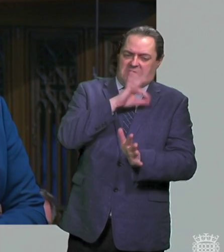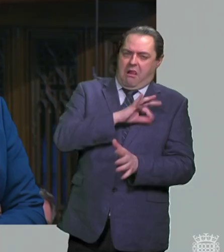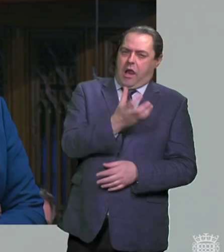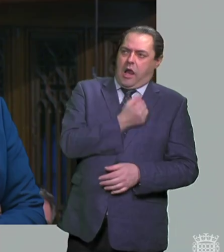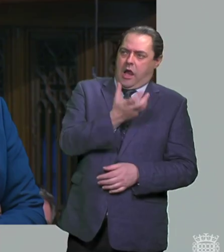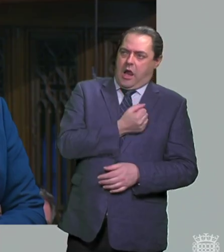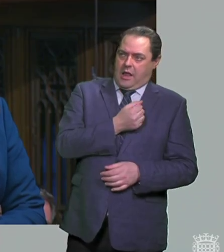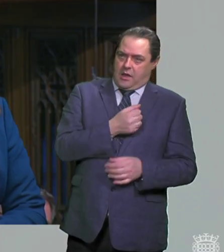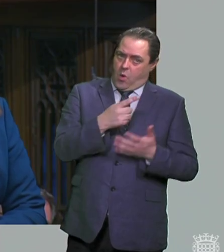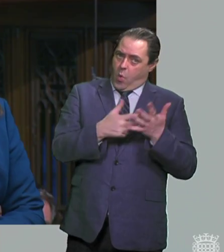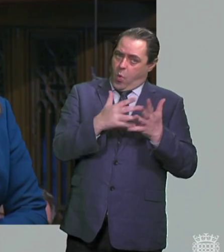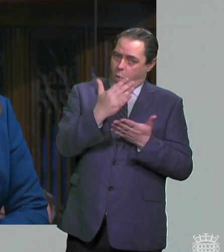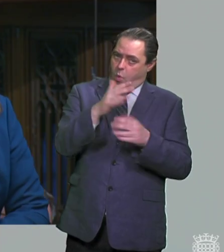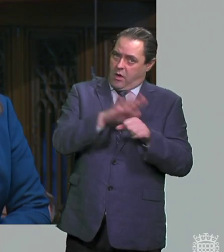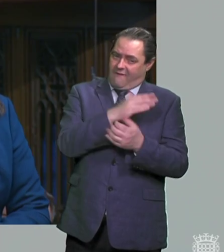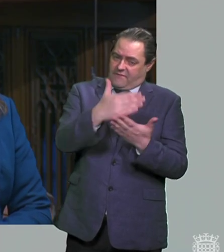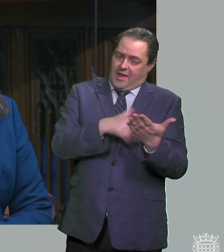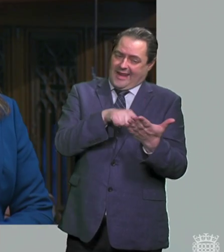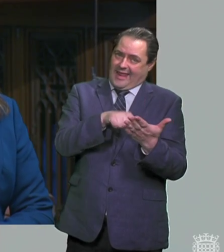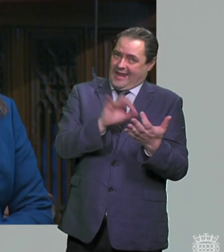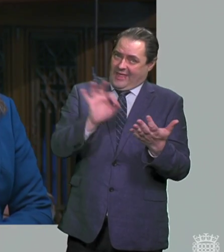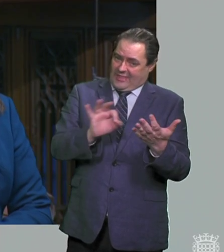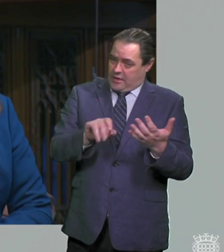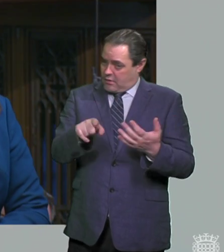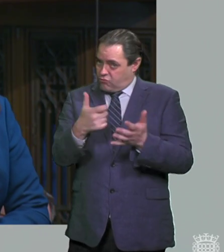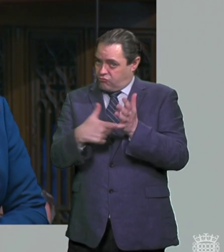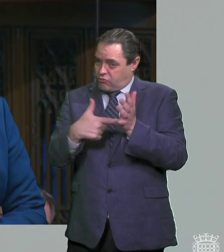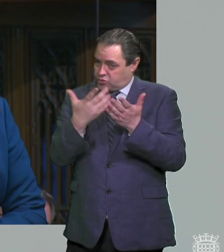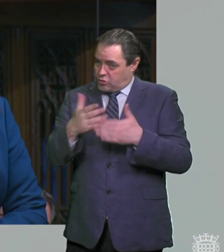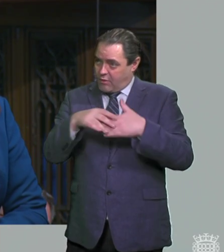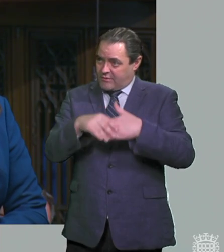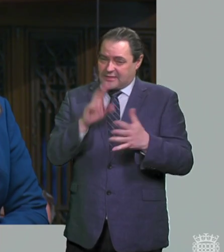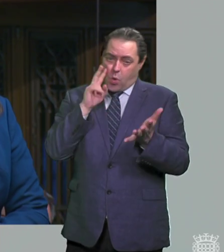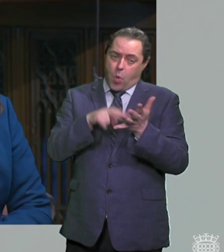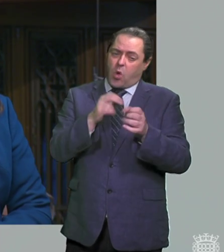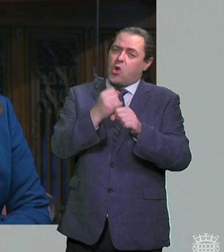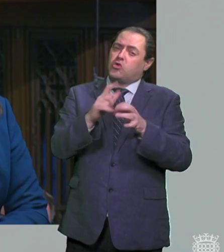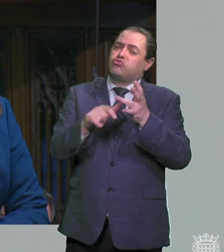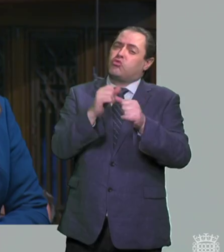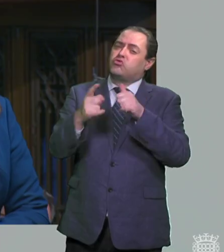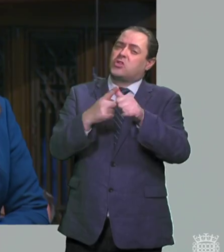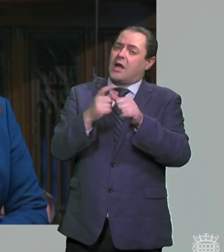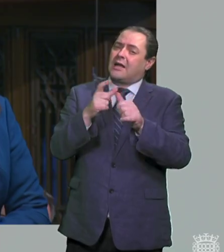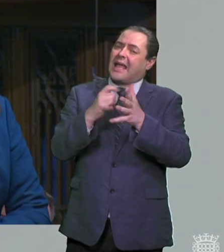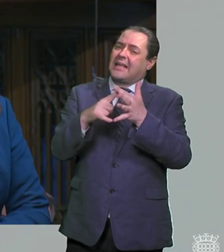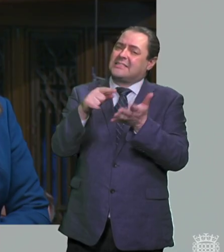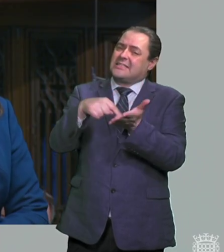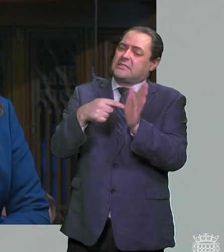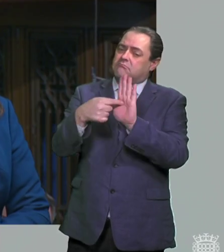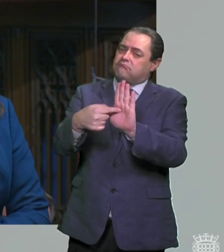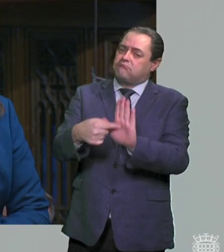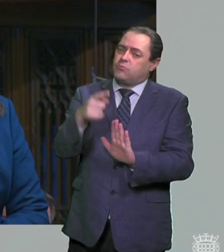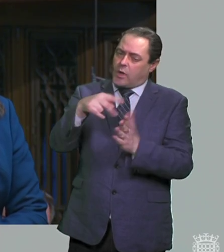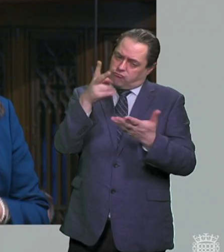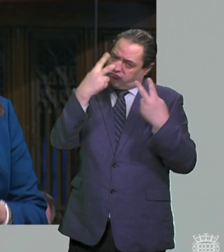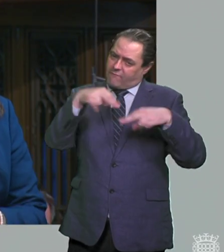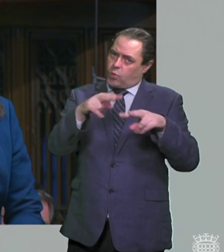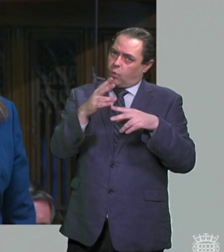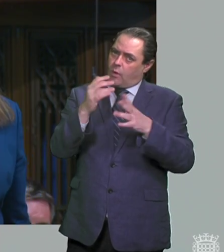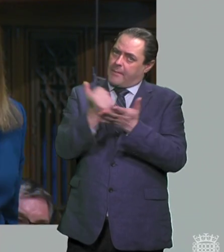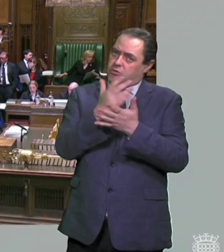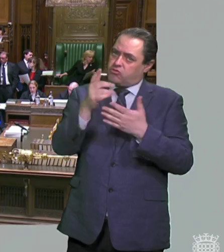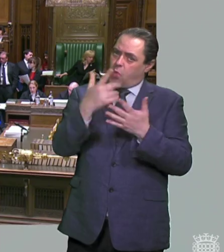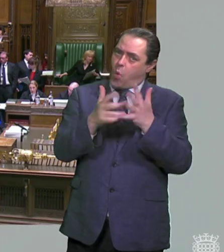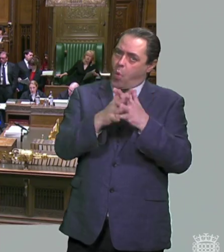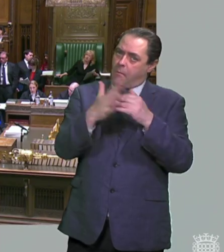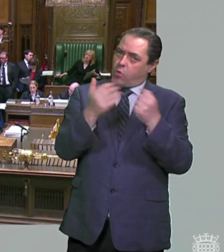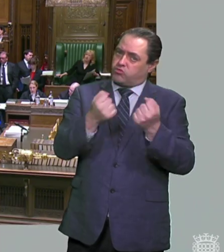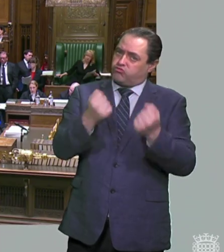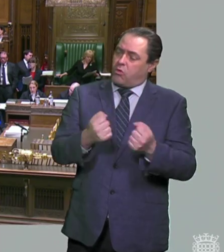That is not covered in the legislation. Will my right honourable Friend commit to looking at the case studies Georgia has compiled and to reviewing the legislation to strengthen it and make it more effective?